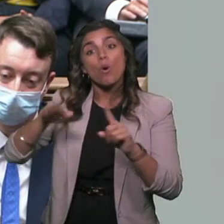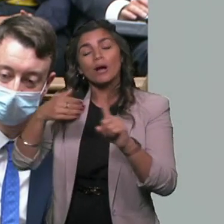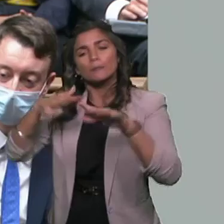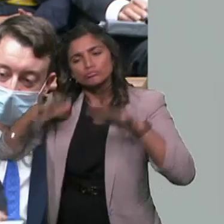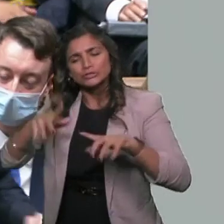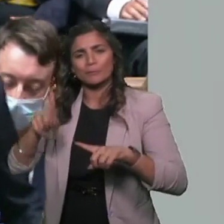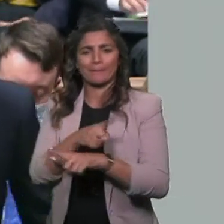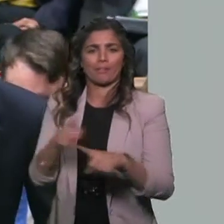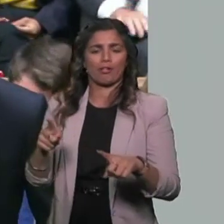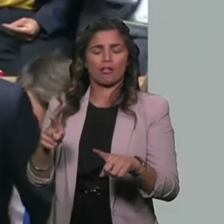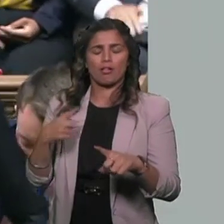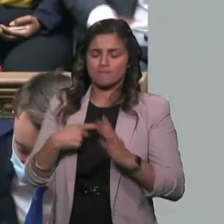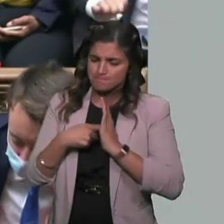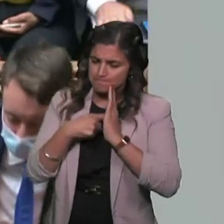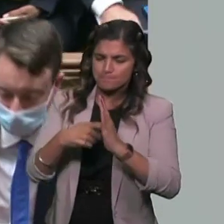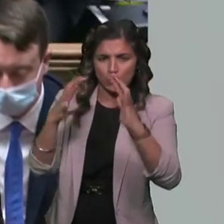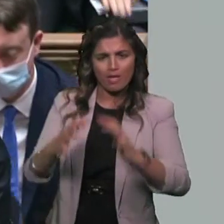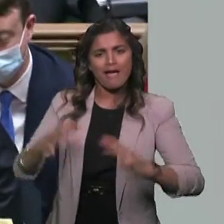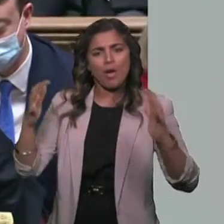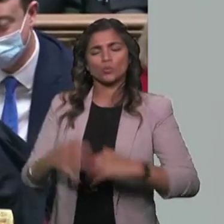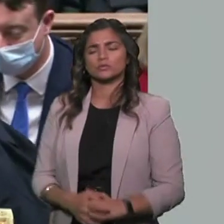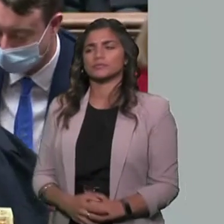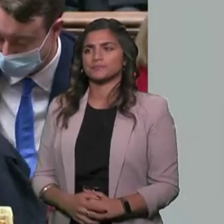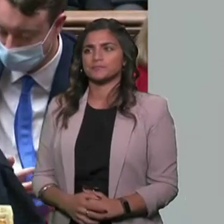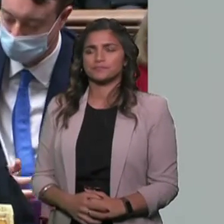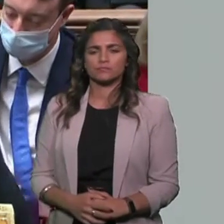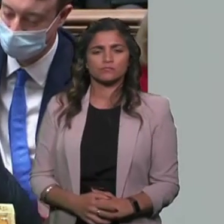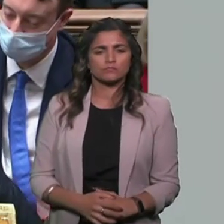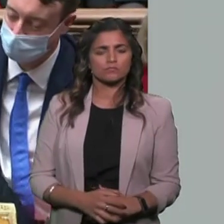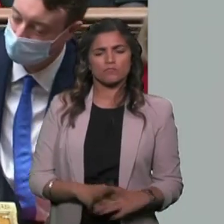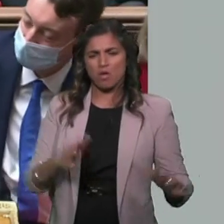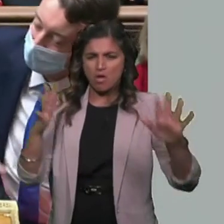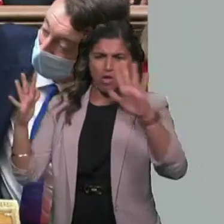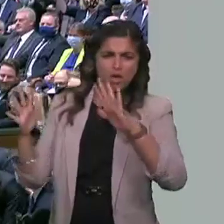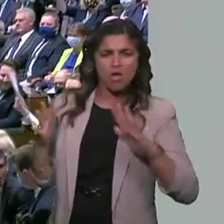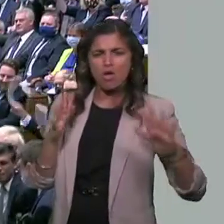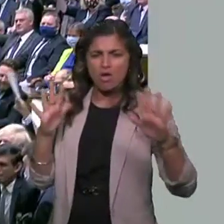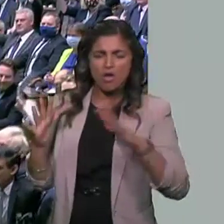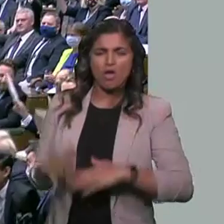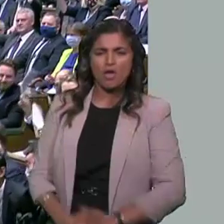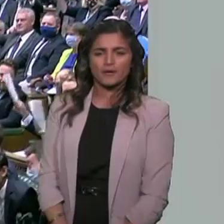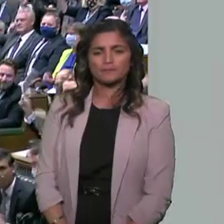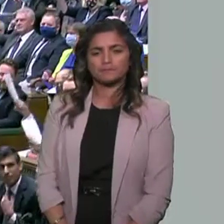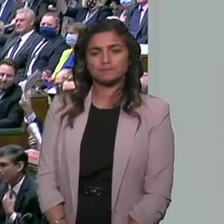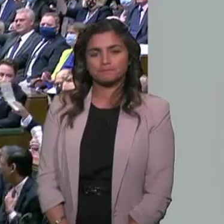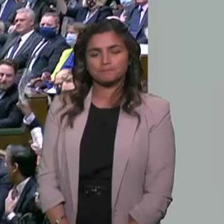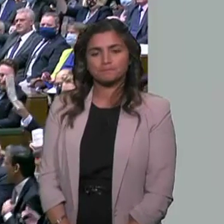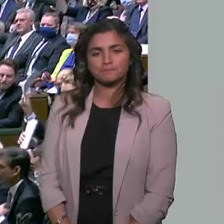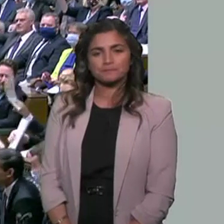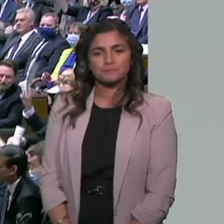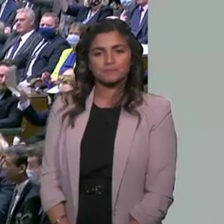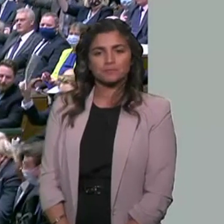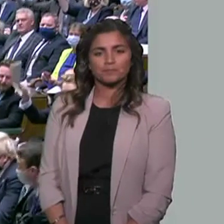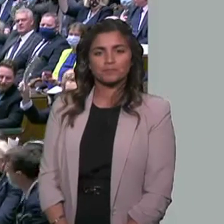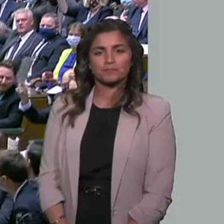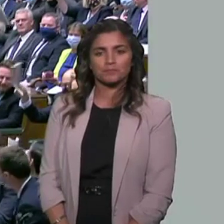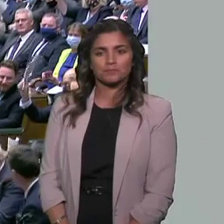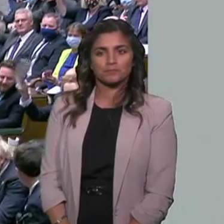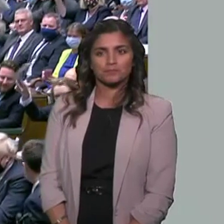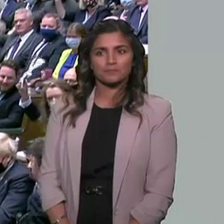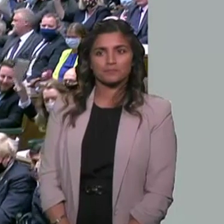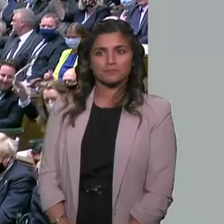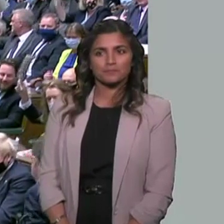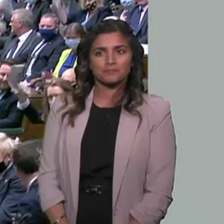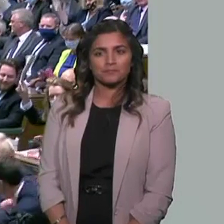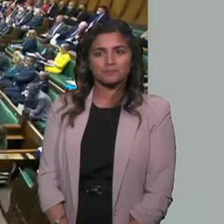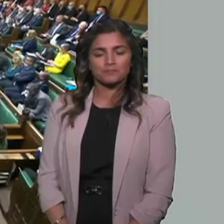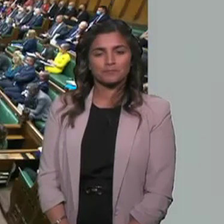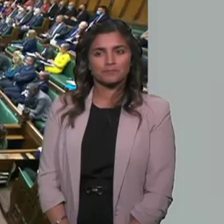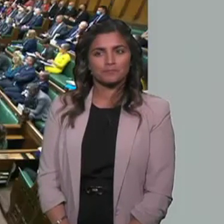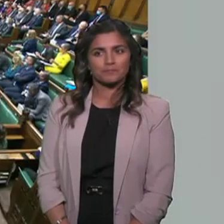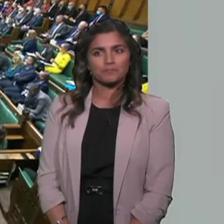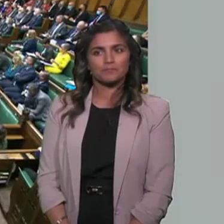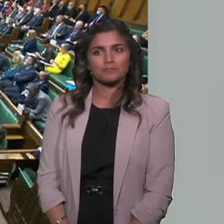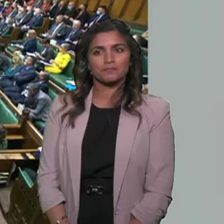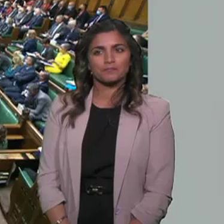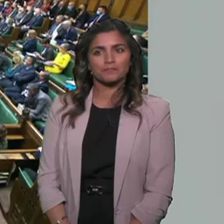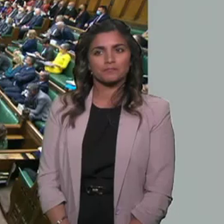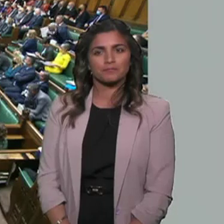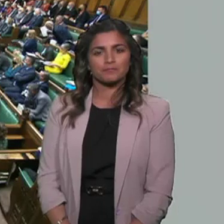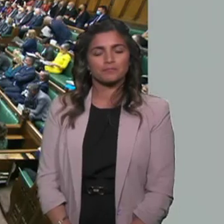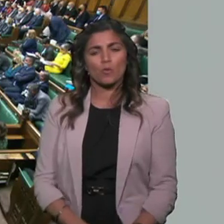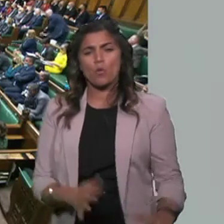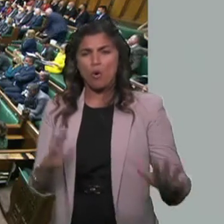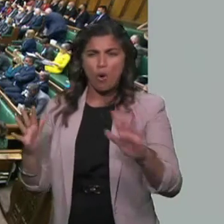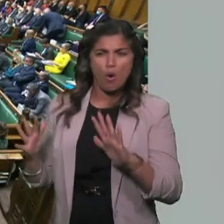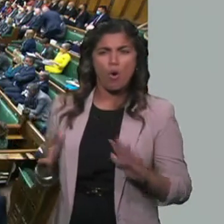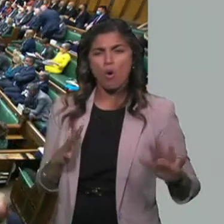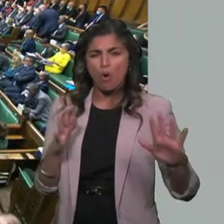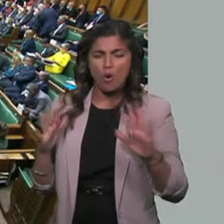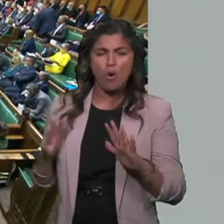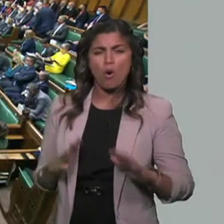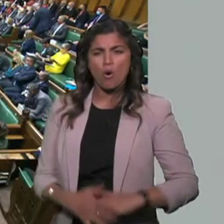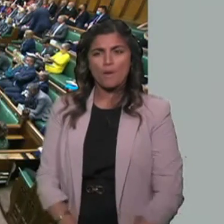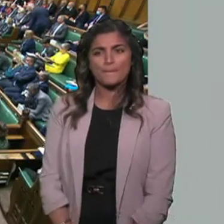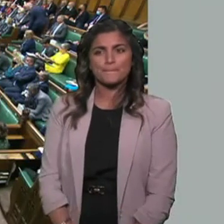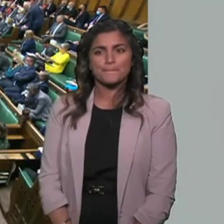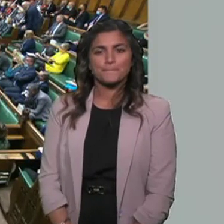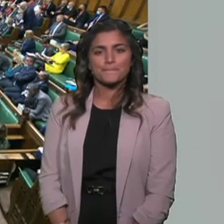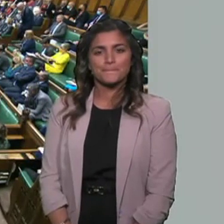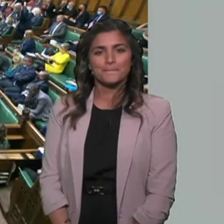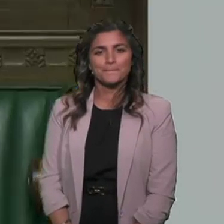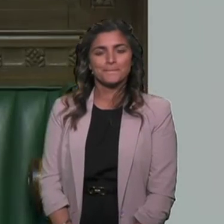I commend it to the House.